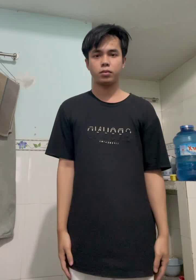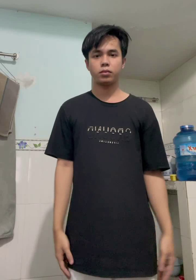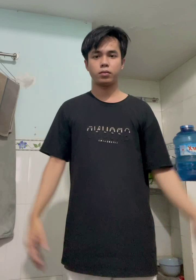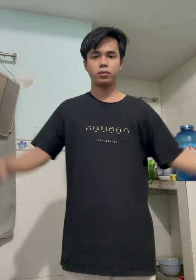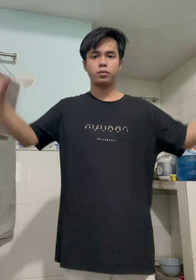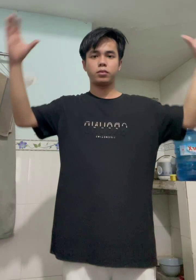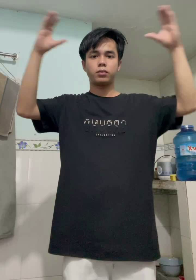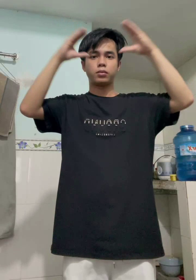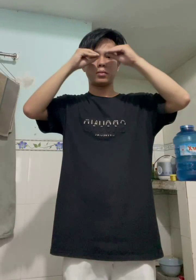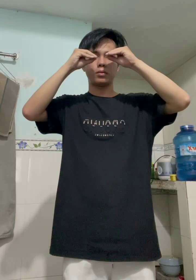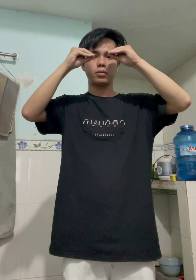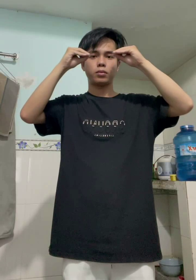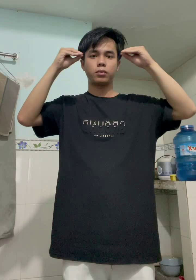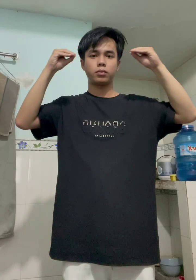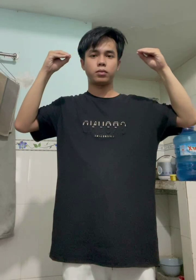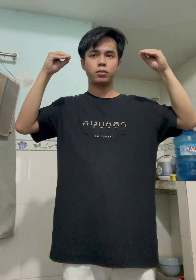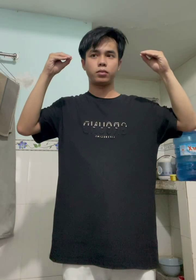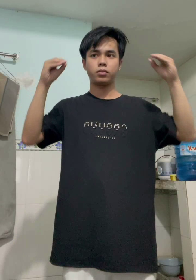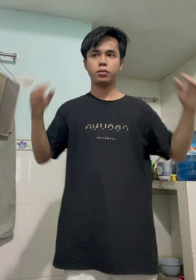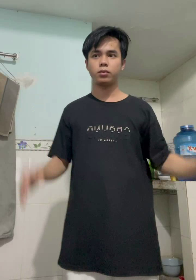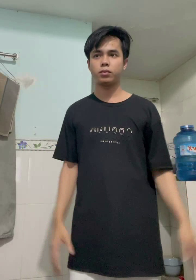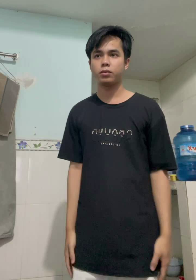buoi toi